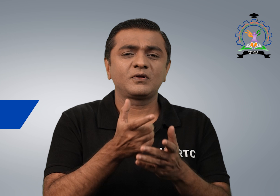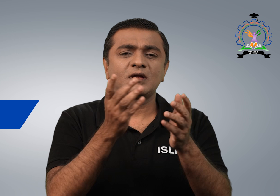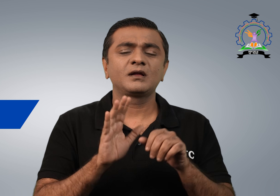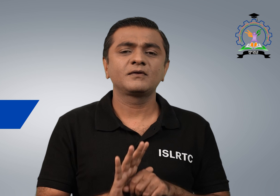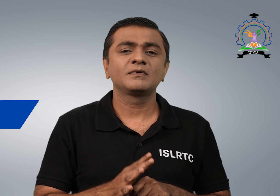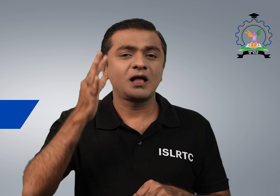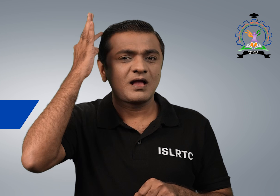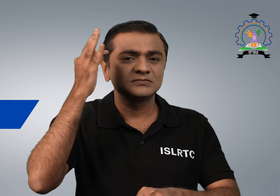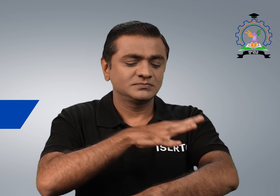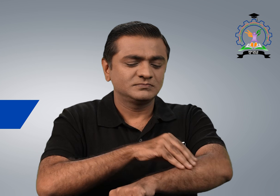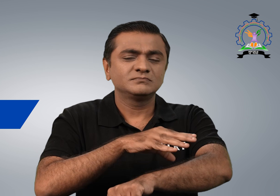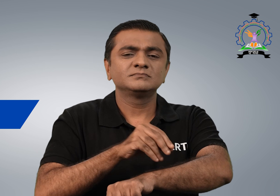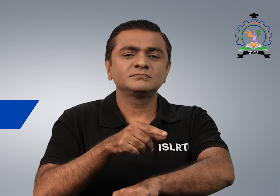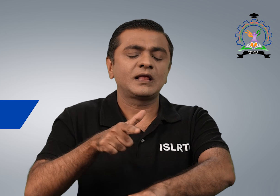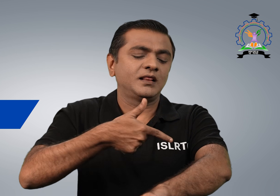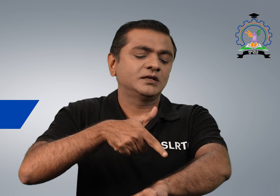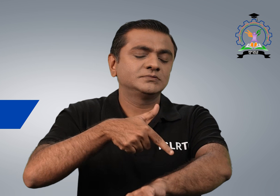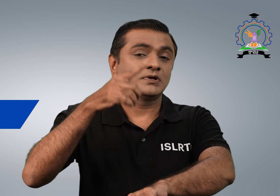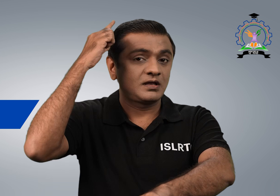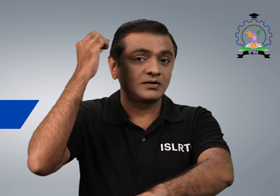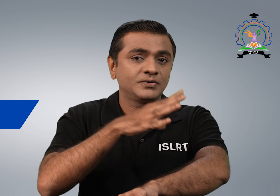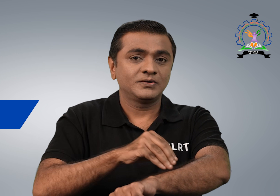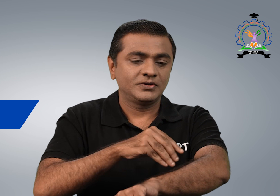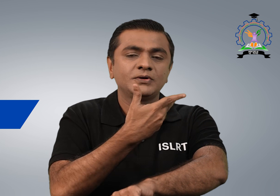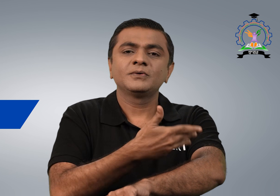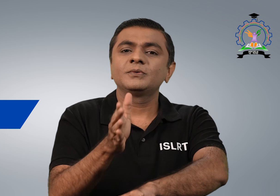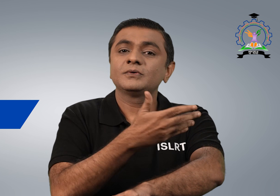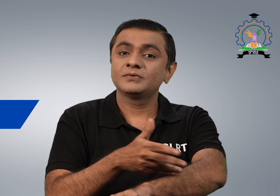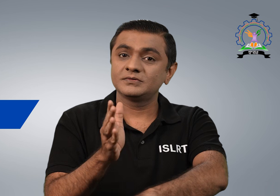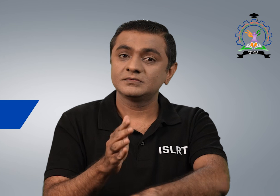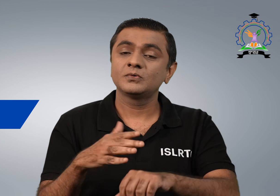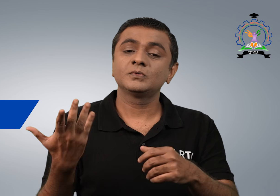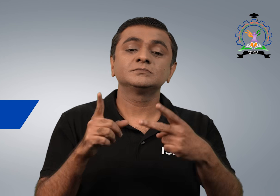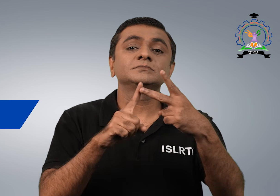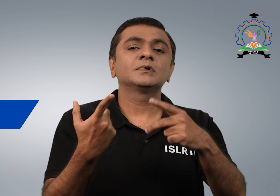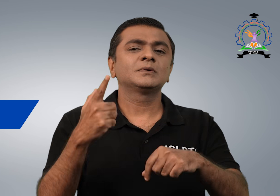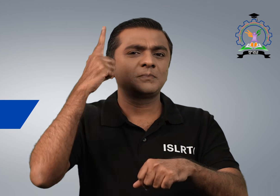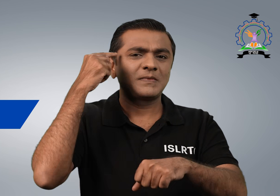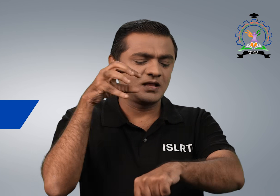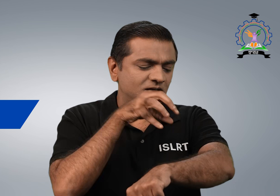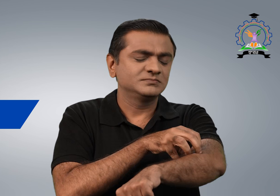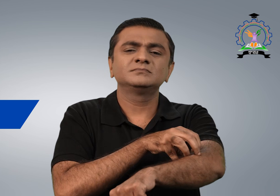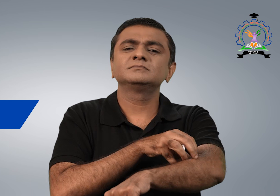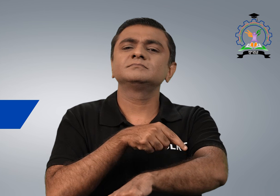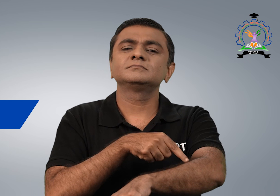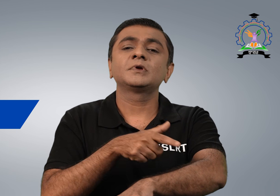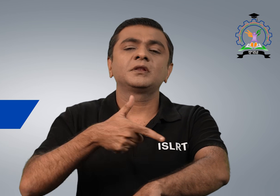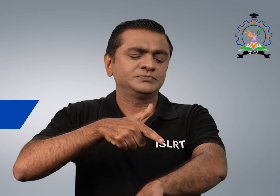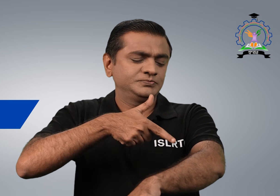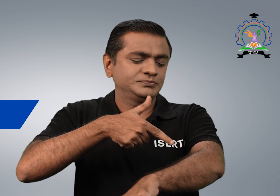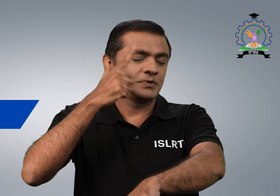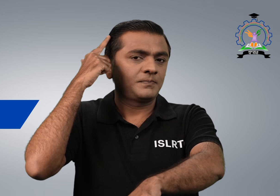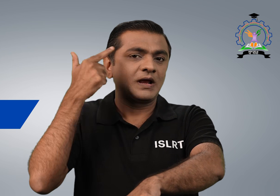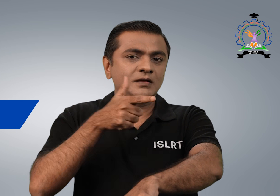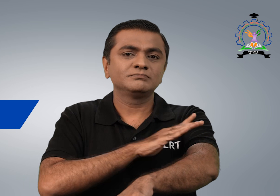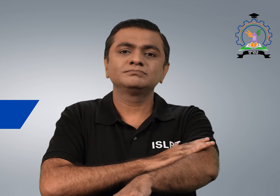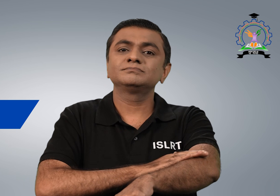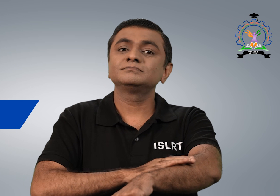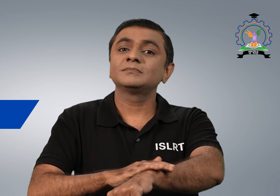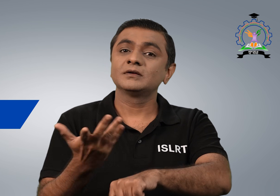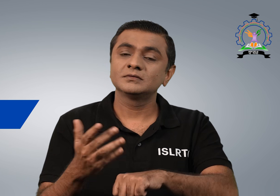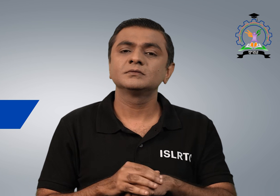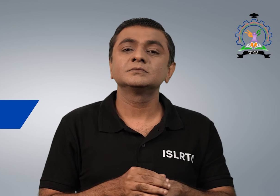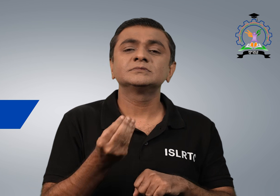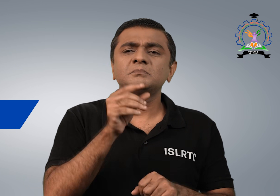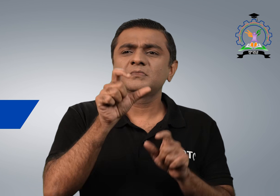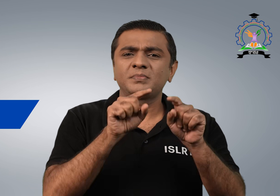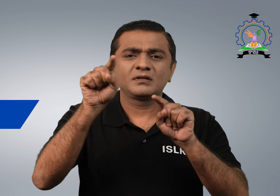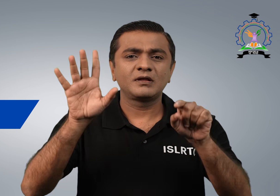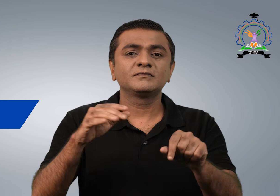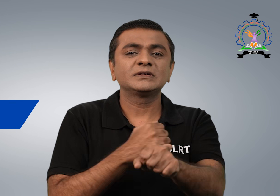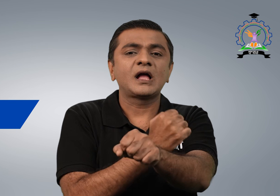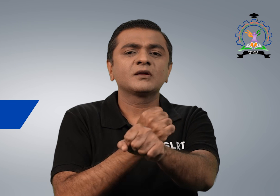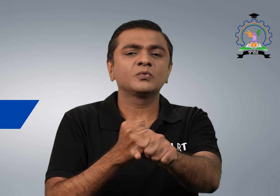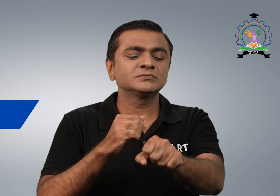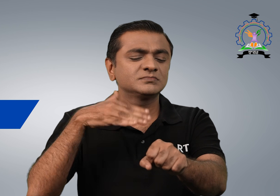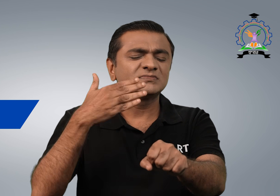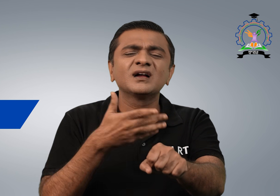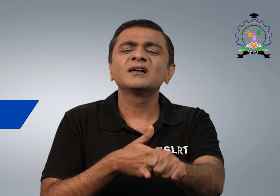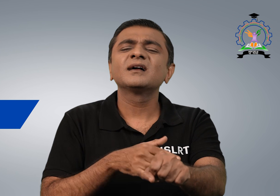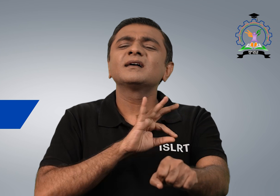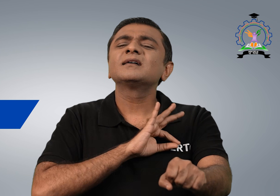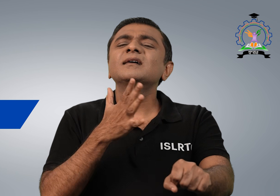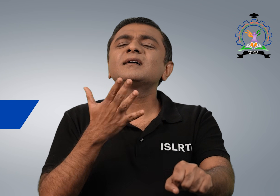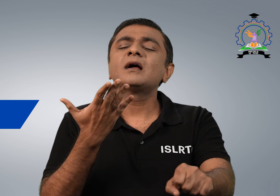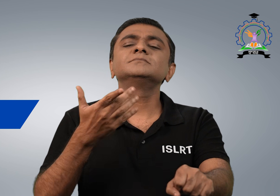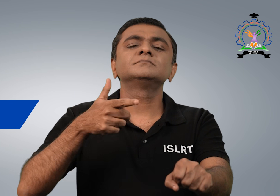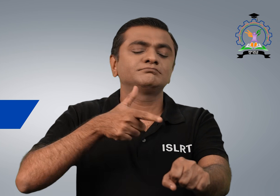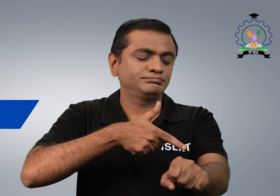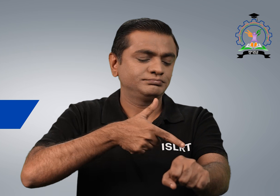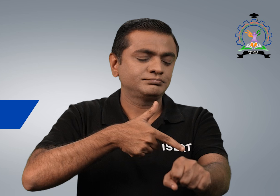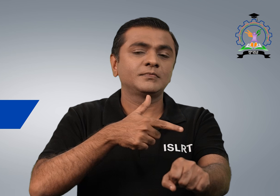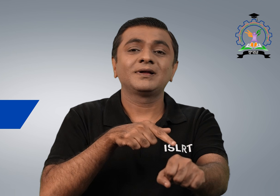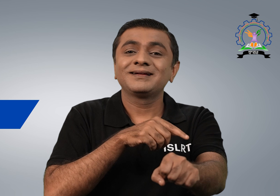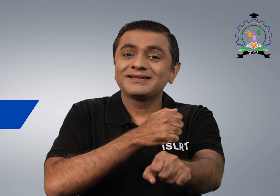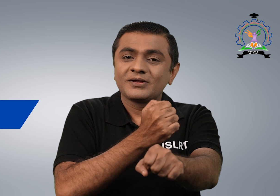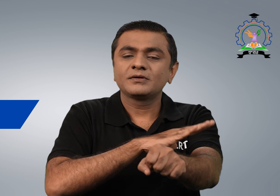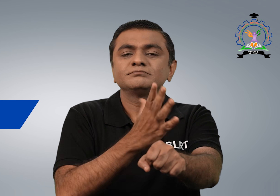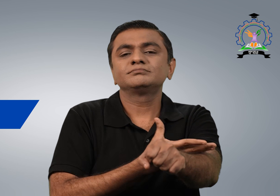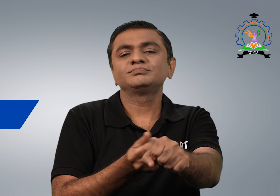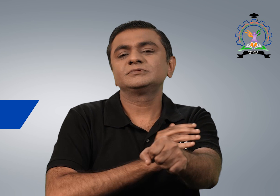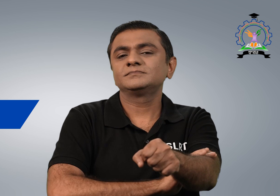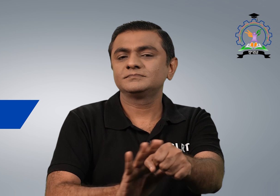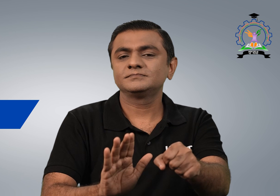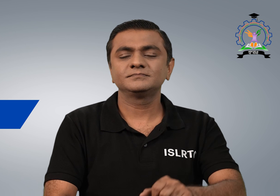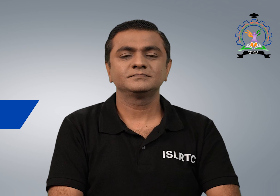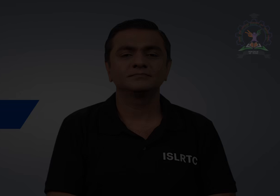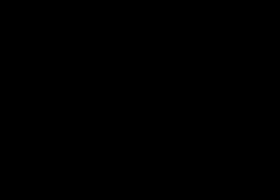Laser light is used for hair removal, some use it for dark spot removal and some even use it for removing unwanted tattoos.